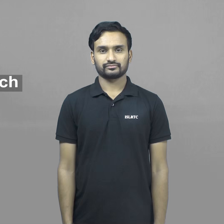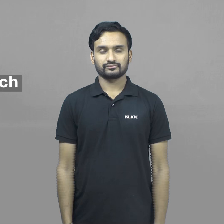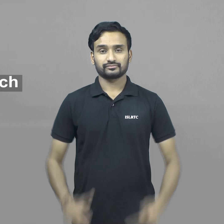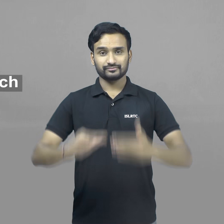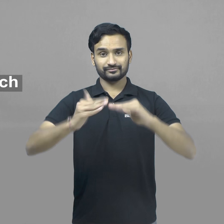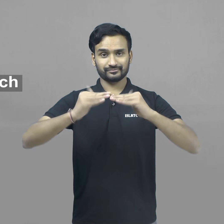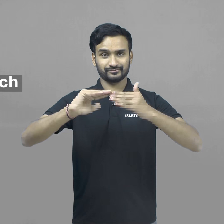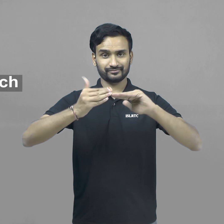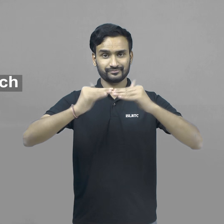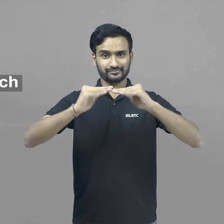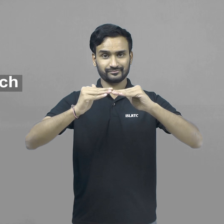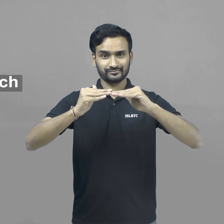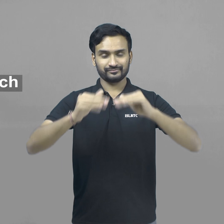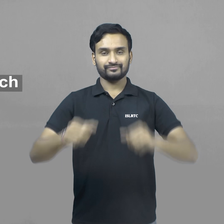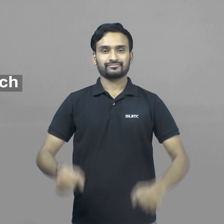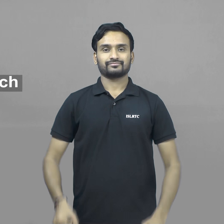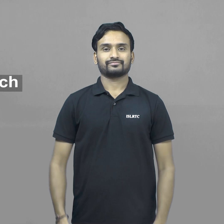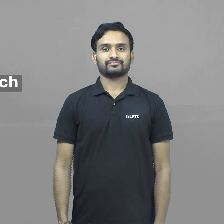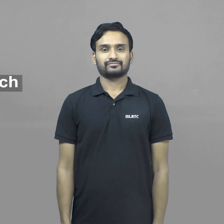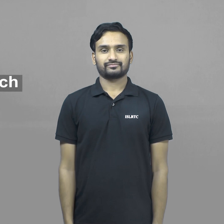Match (Competition Sports)